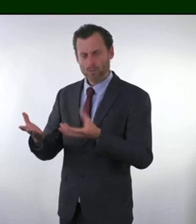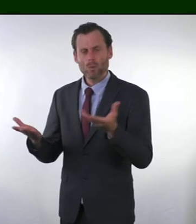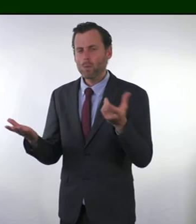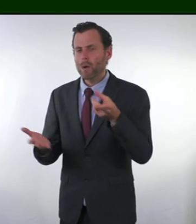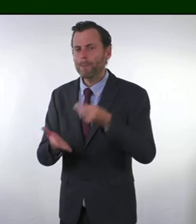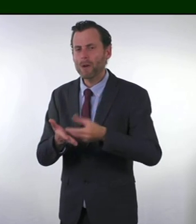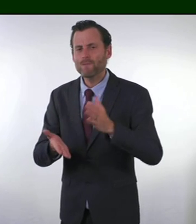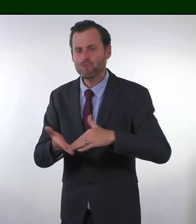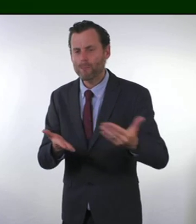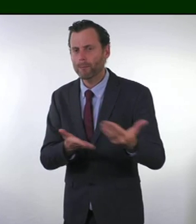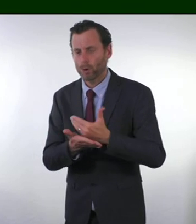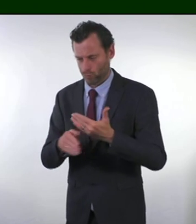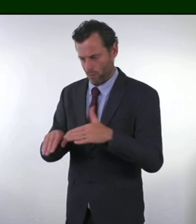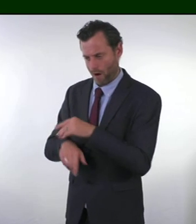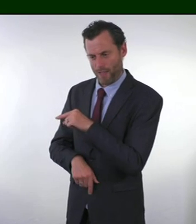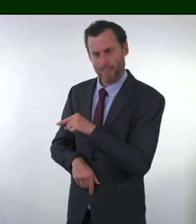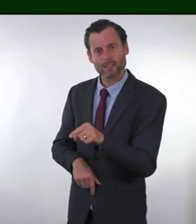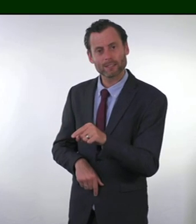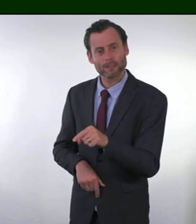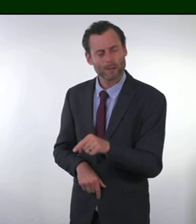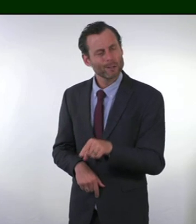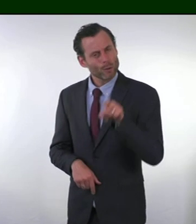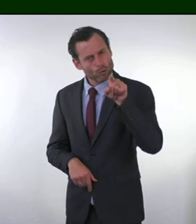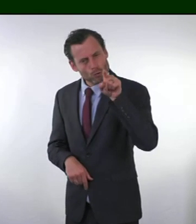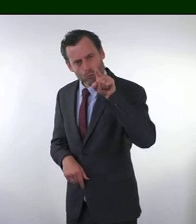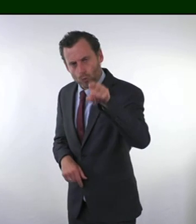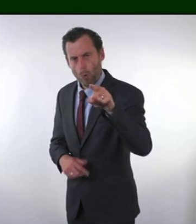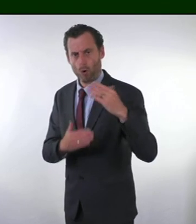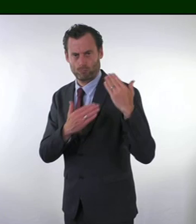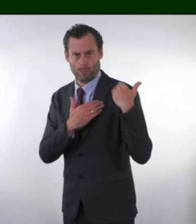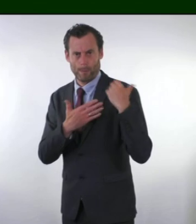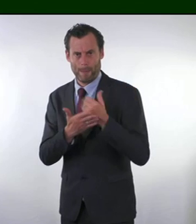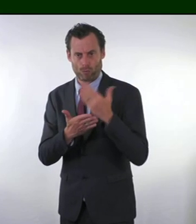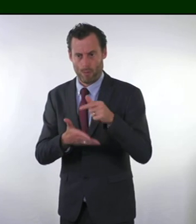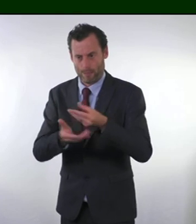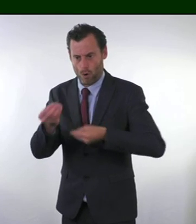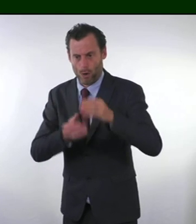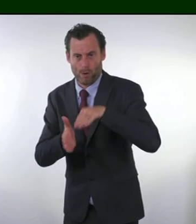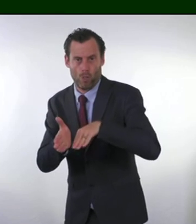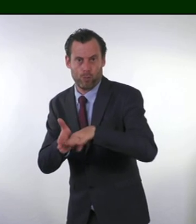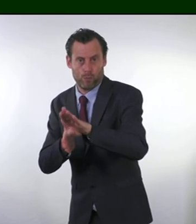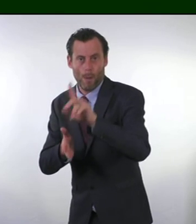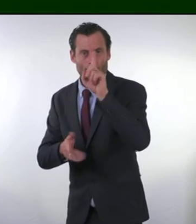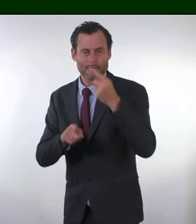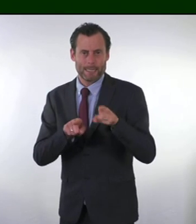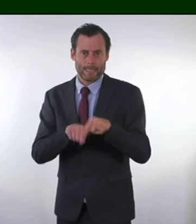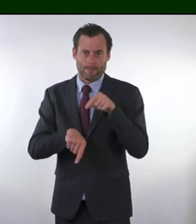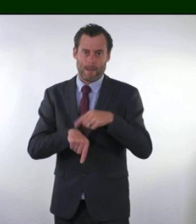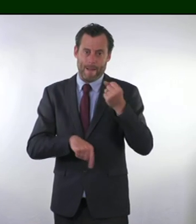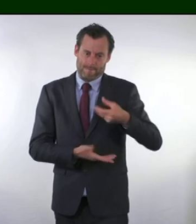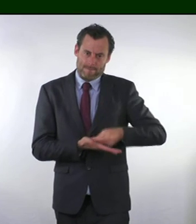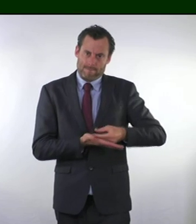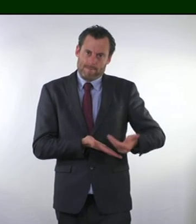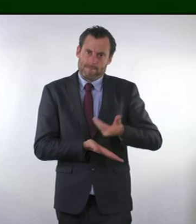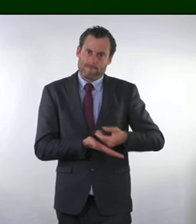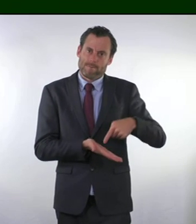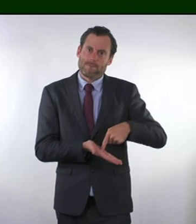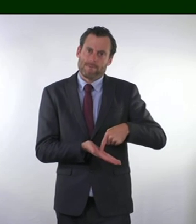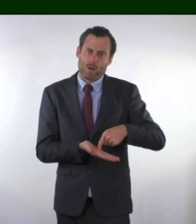It is the Chancellor’s job to ensure that the economy bounces back from this crisis, so that there is money in the coffers to protect the public finances.